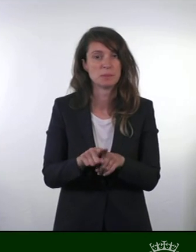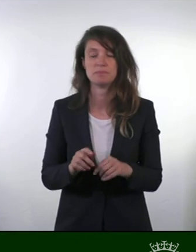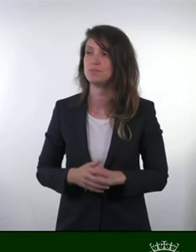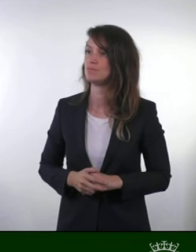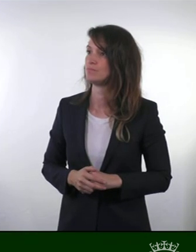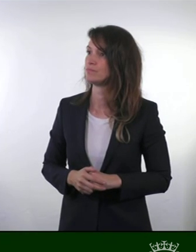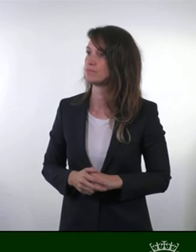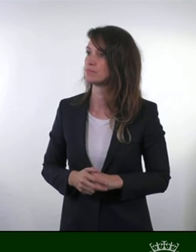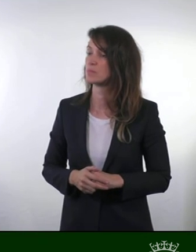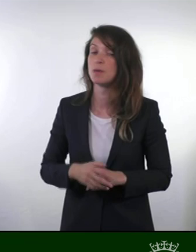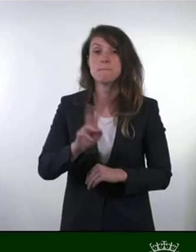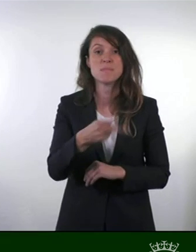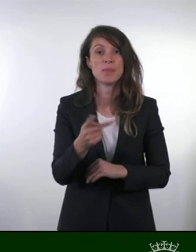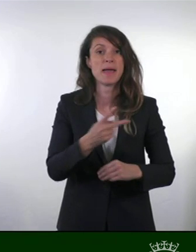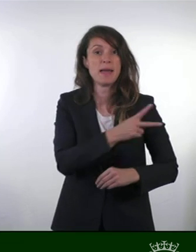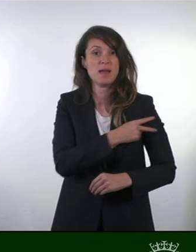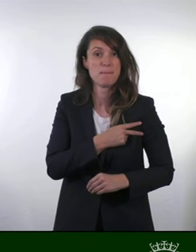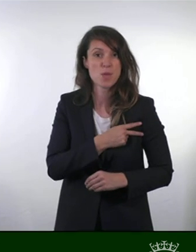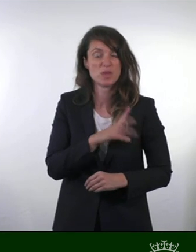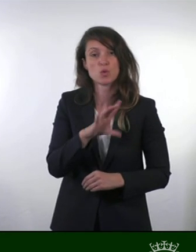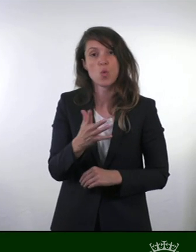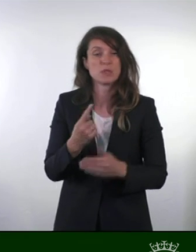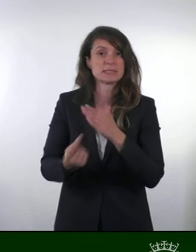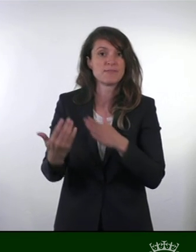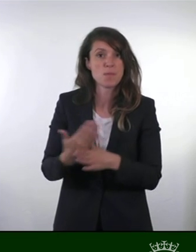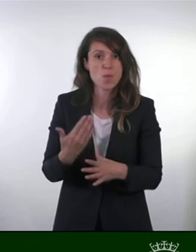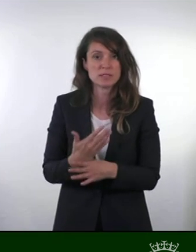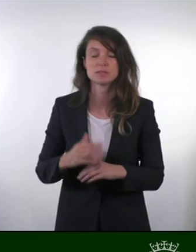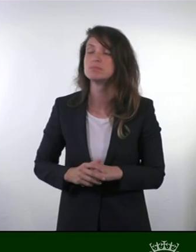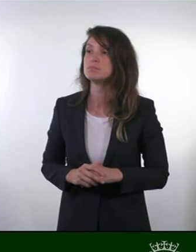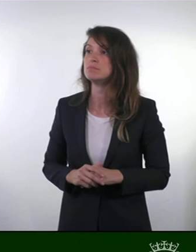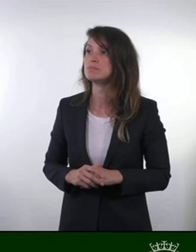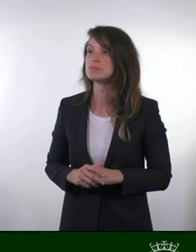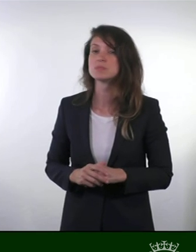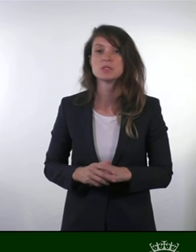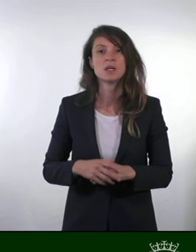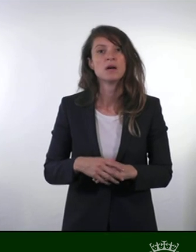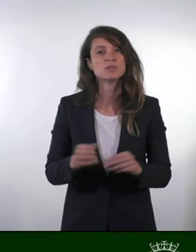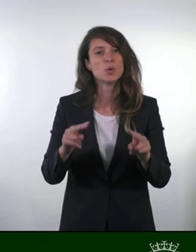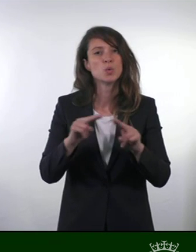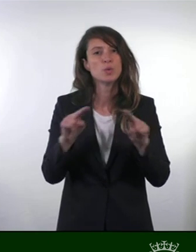Her further suggestion for a universal basic income is one that we have looked at.